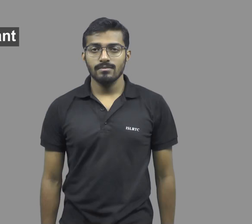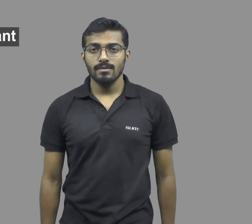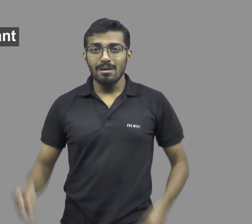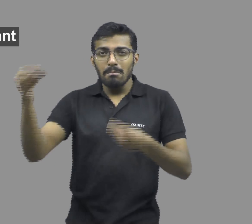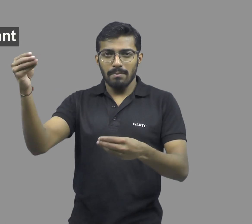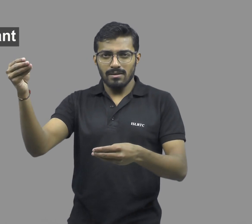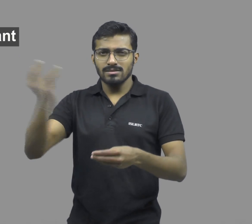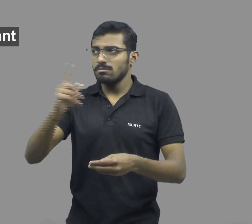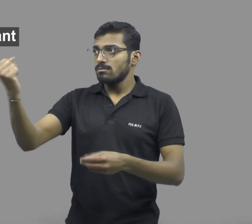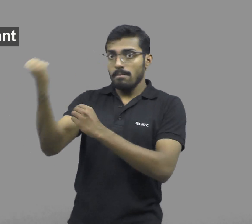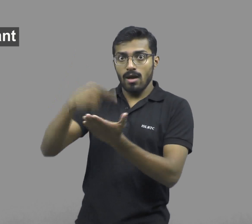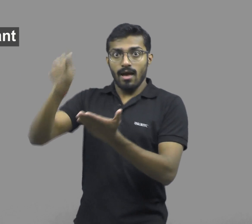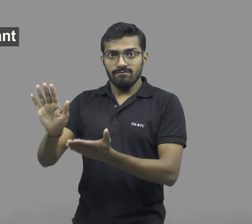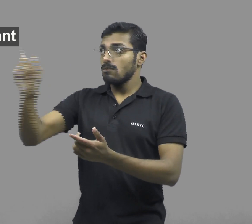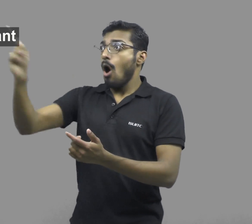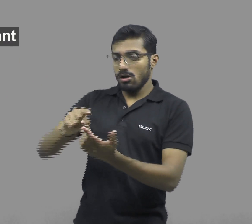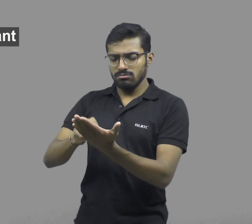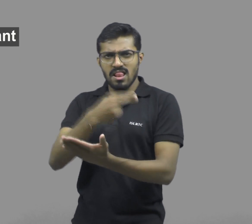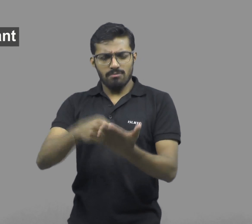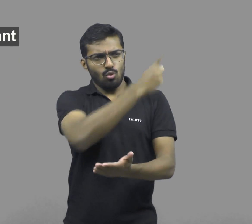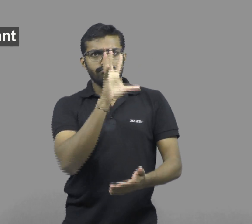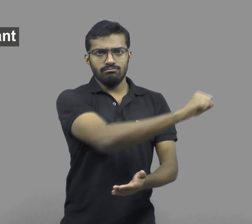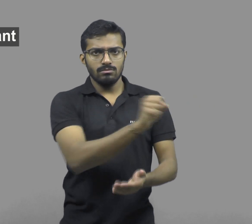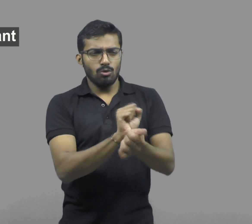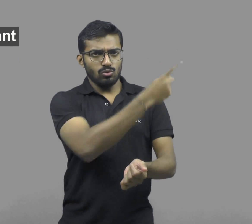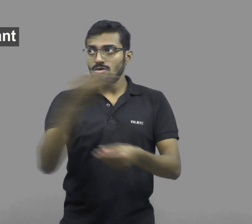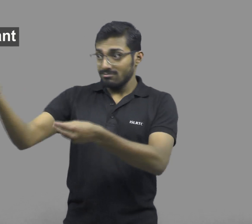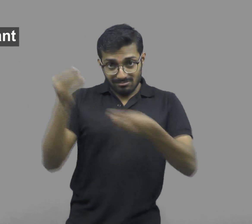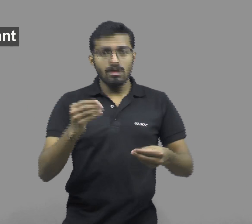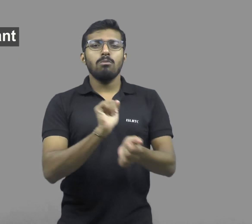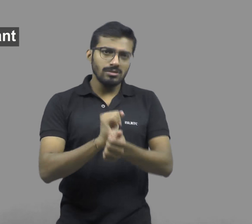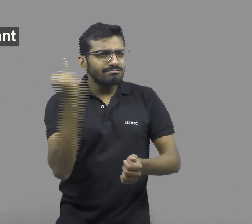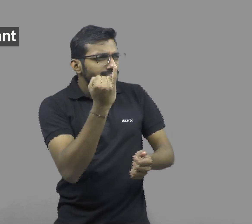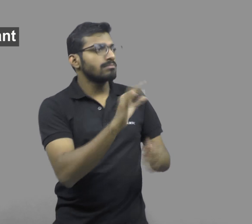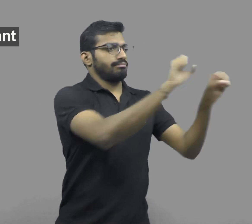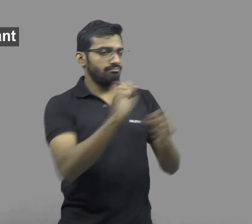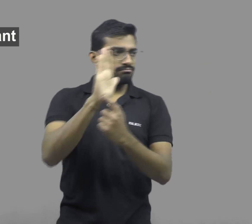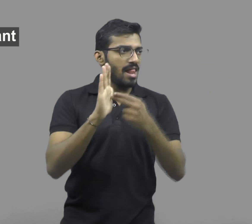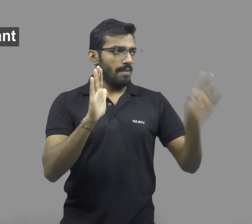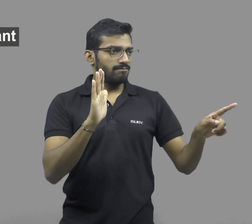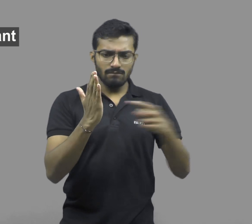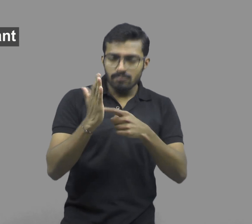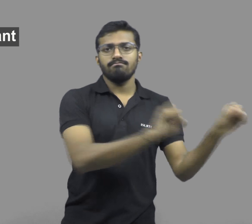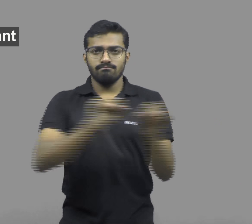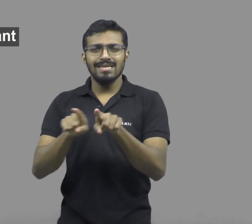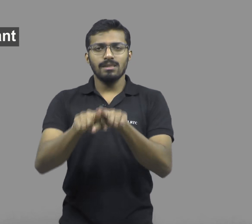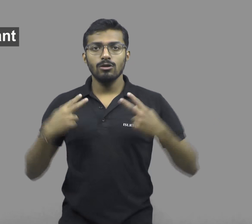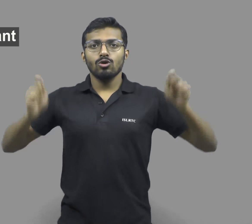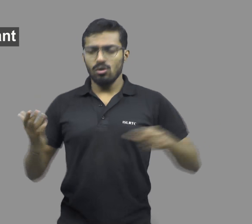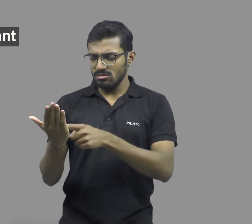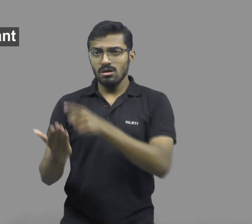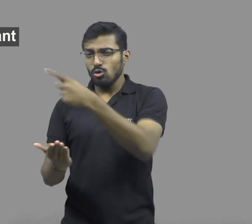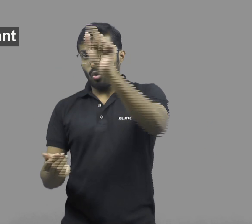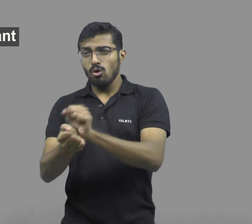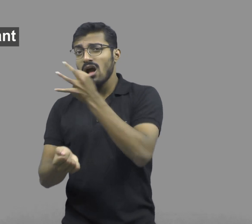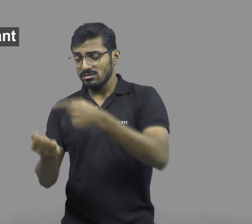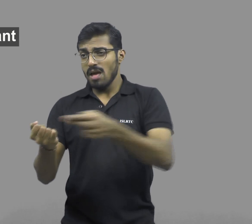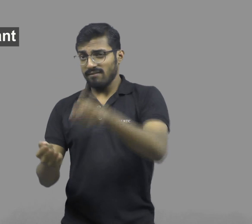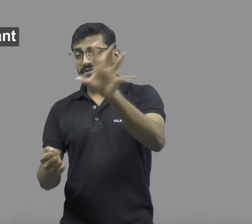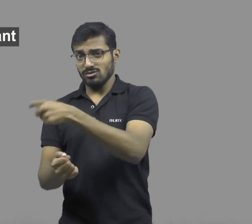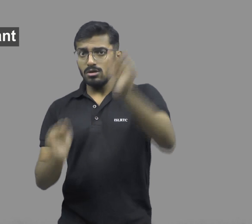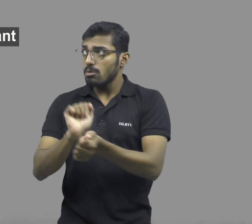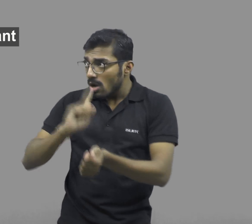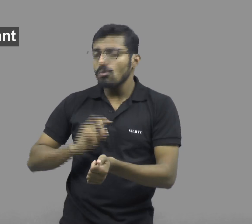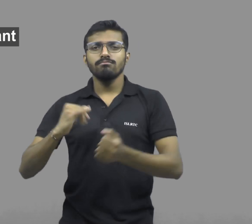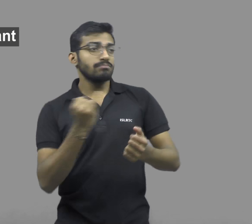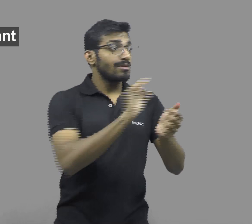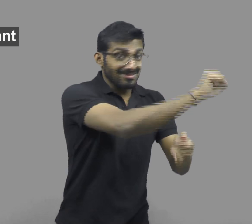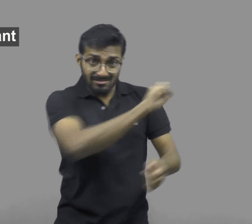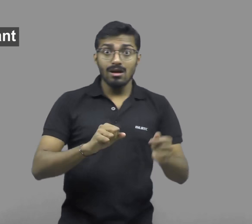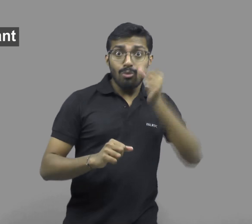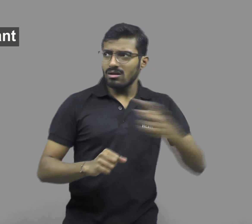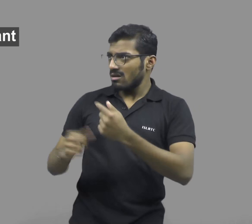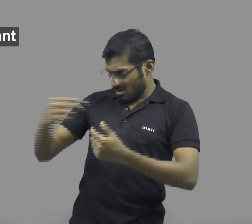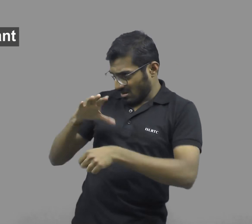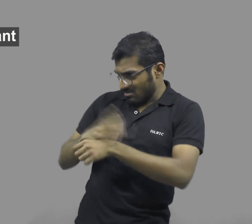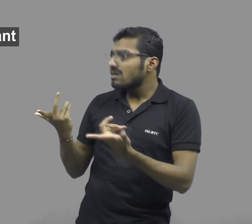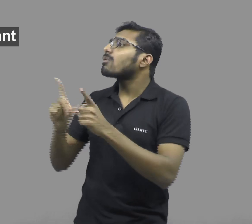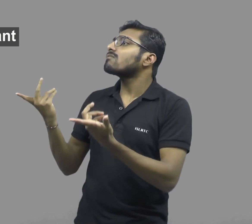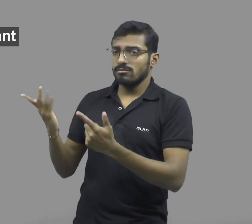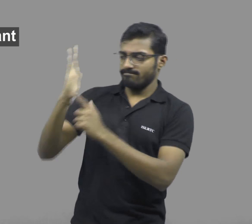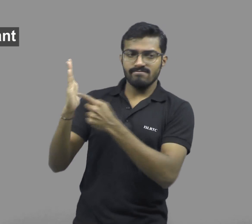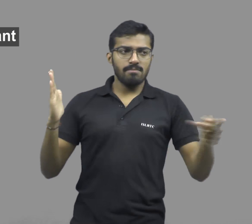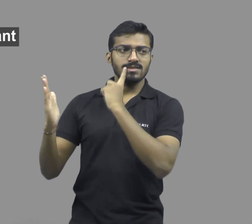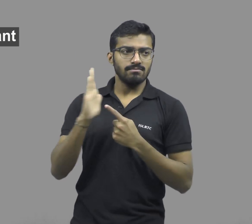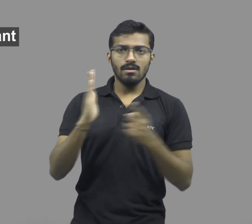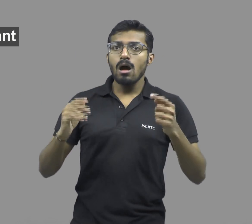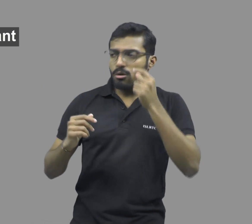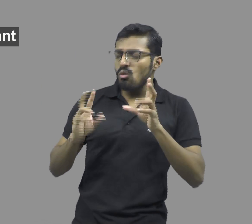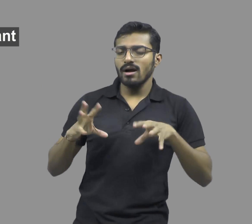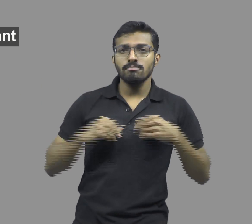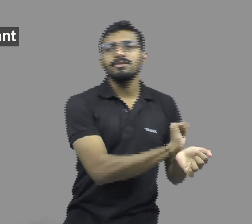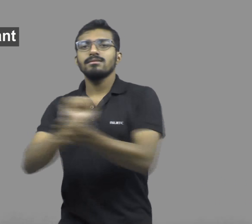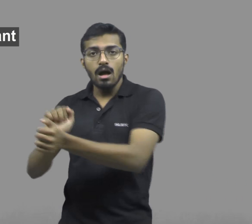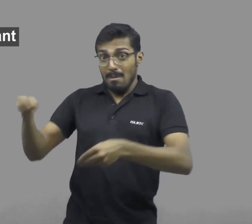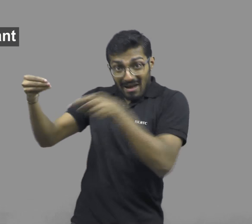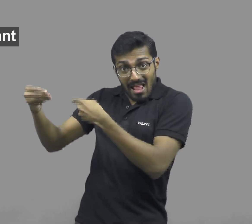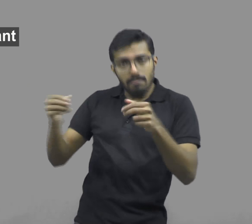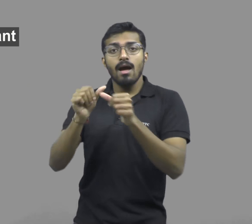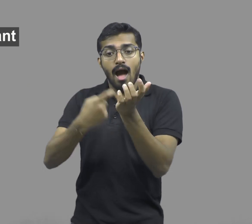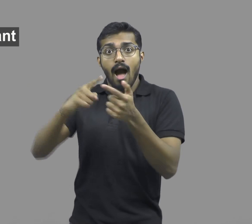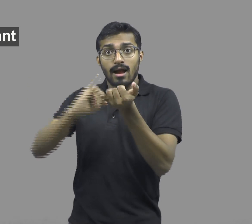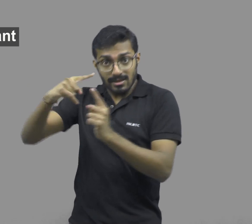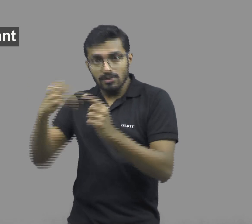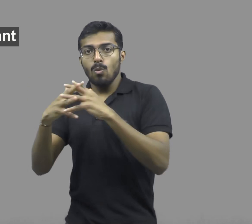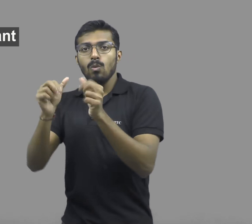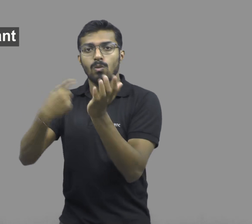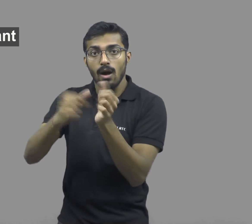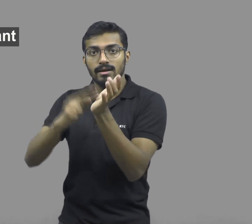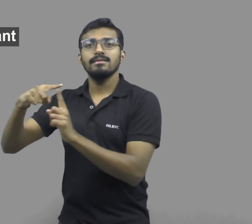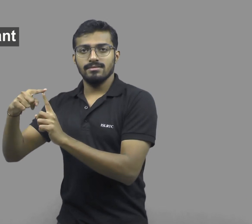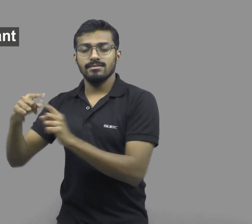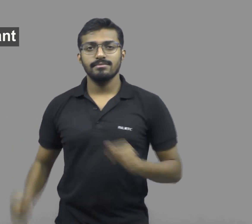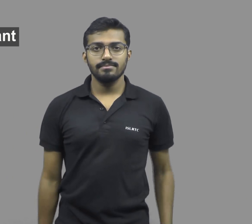Arrest Warrant